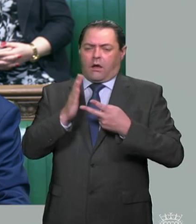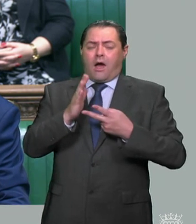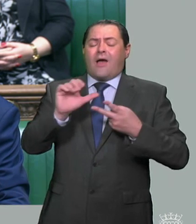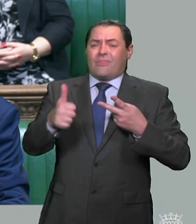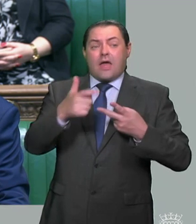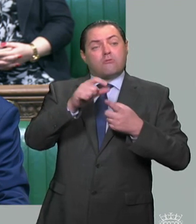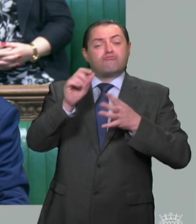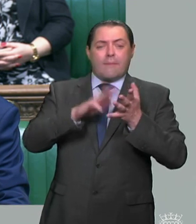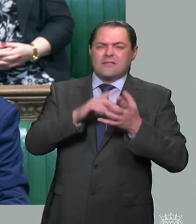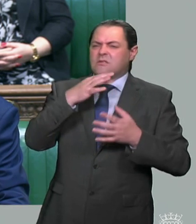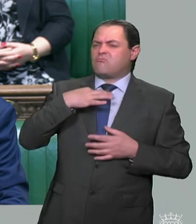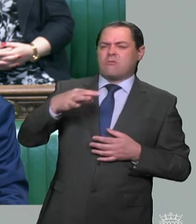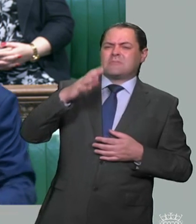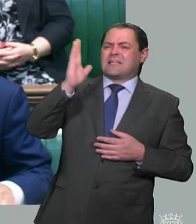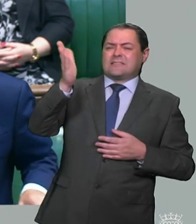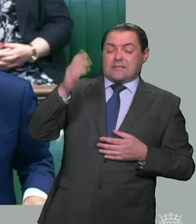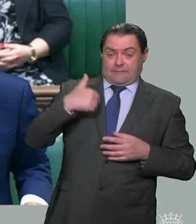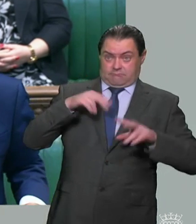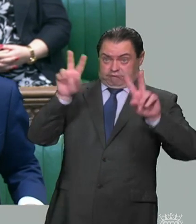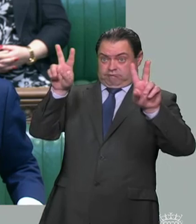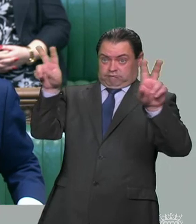Then the Prime Minister’s spokesperson said: